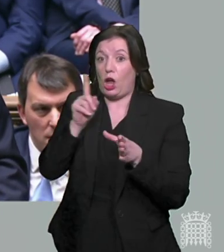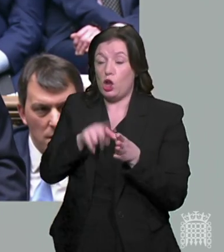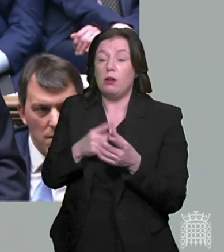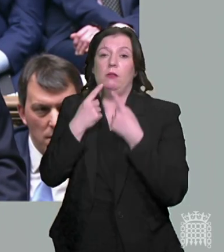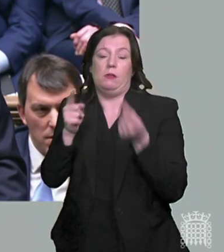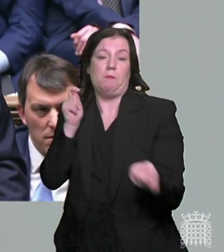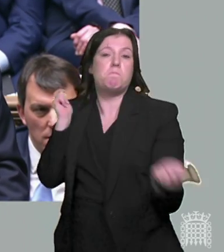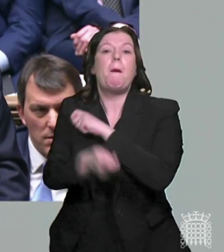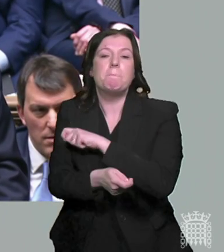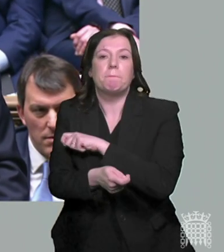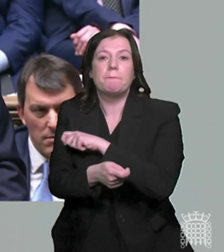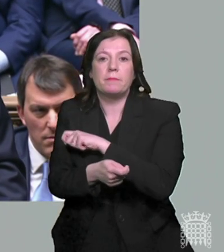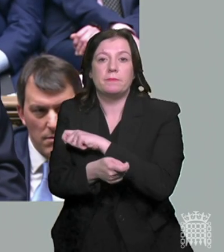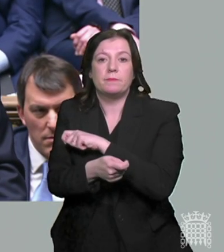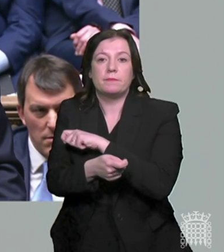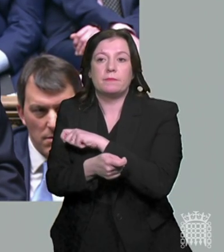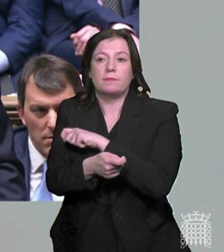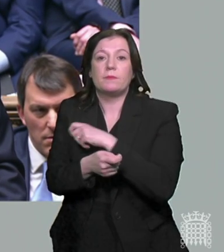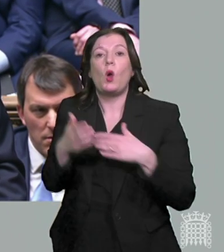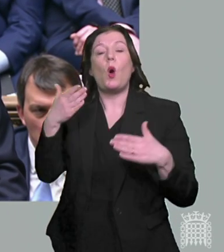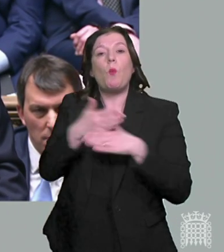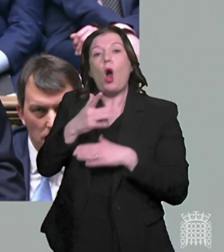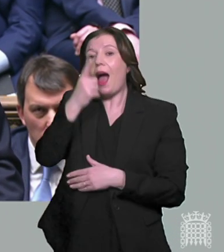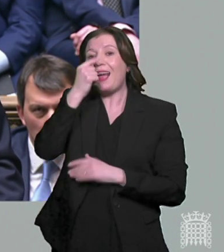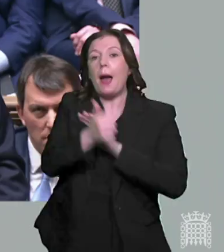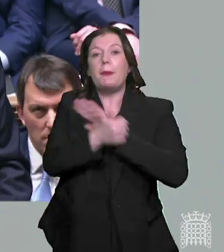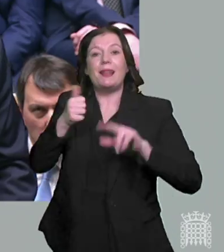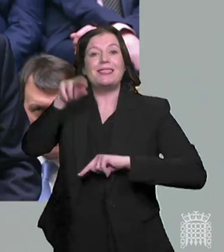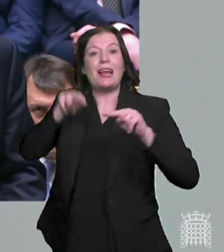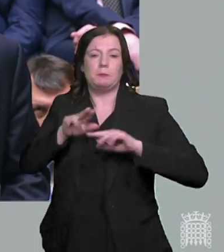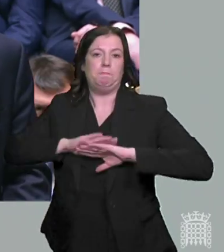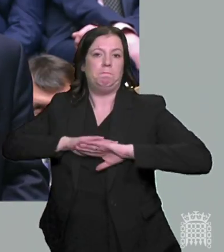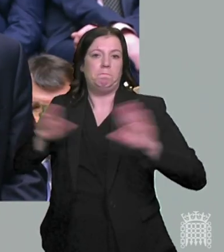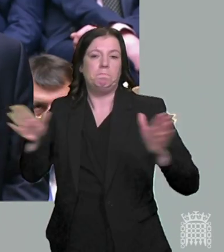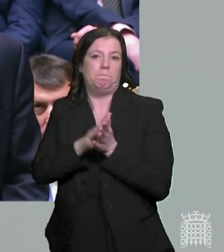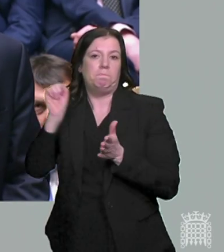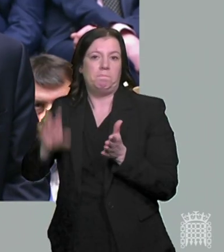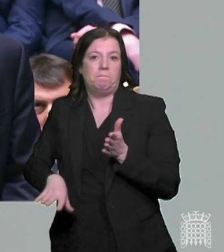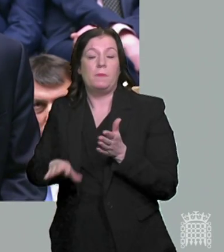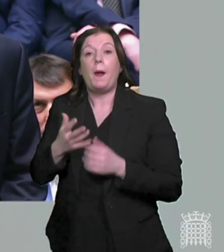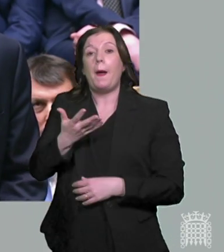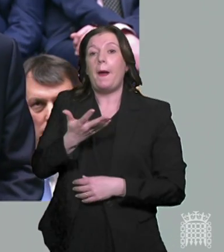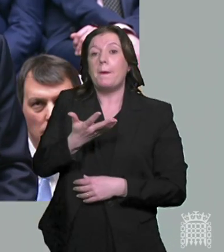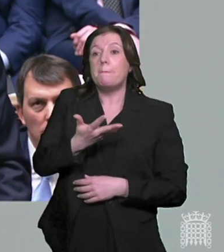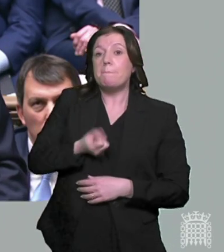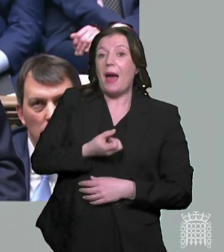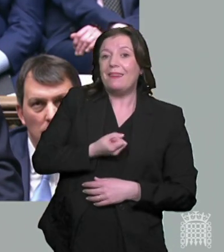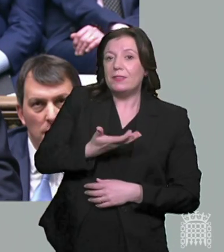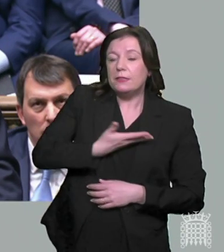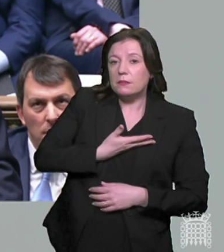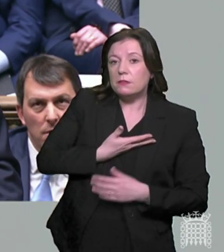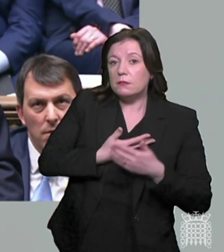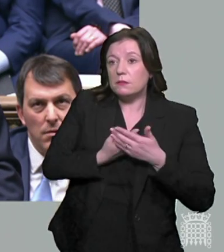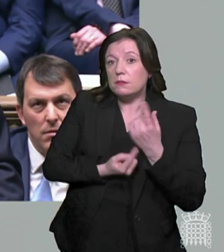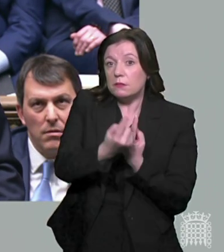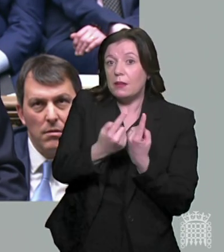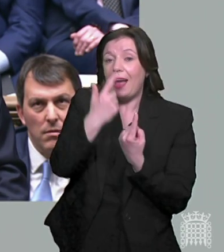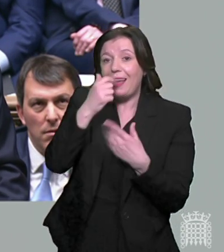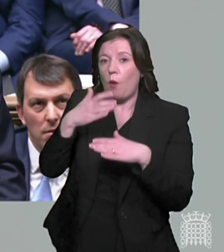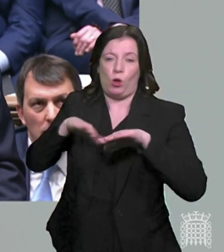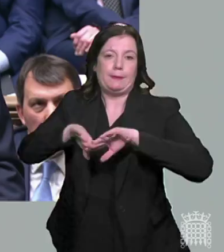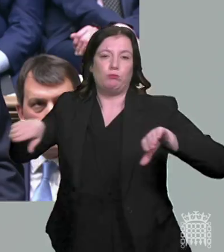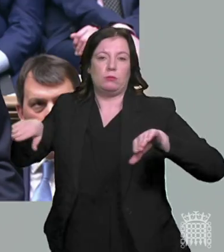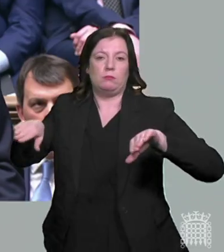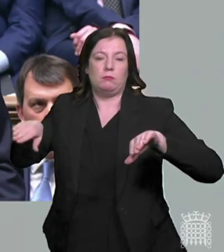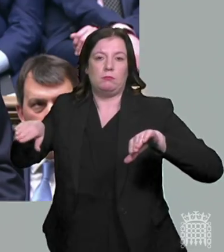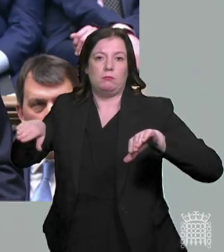His plans will abolish the work capability assessment in Great Britain and will separate benefit entitlement from an individual’s ability to work.